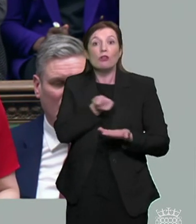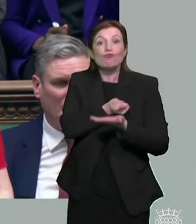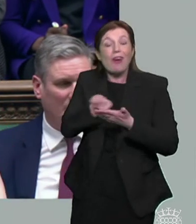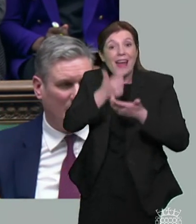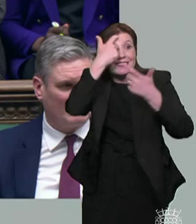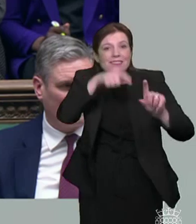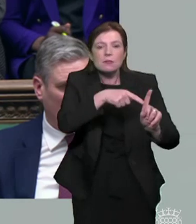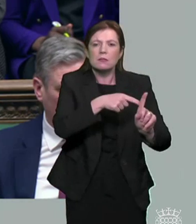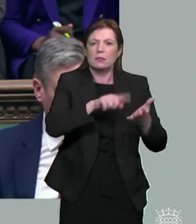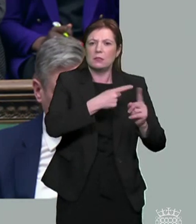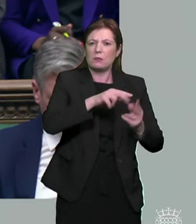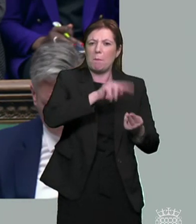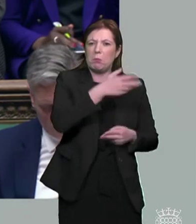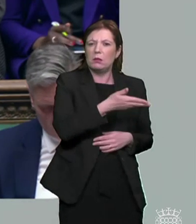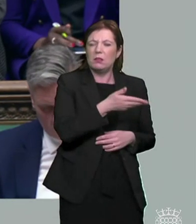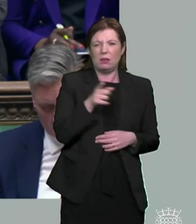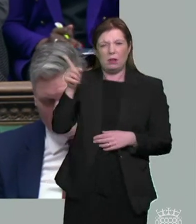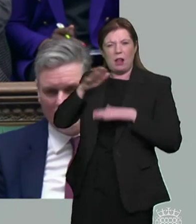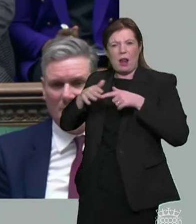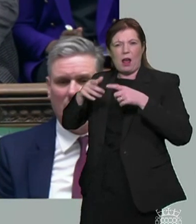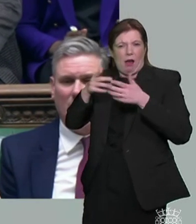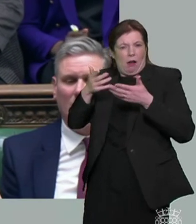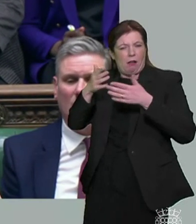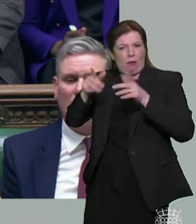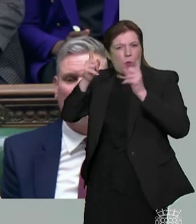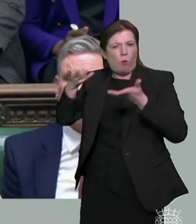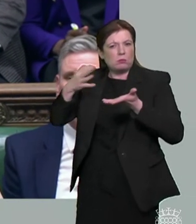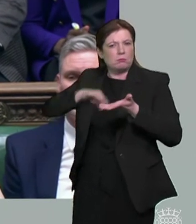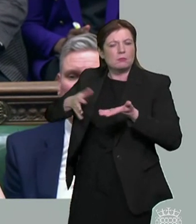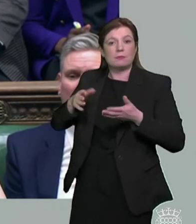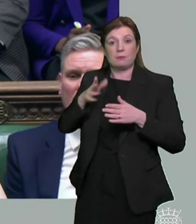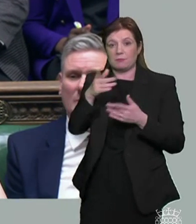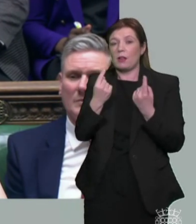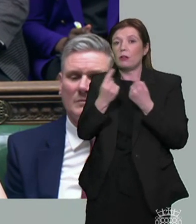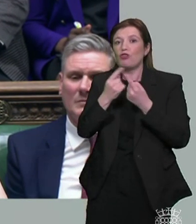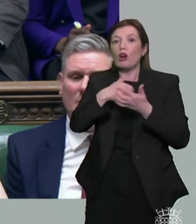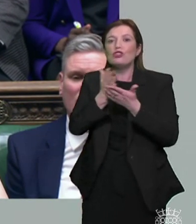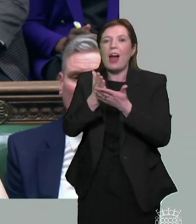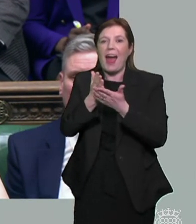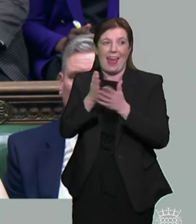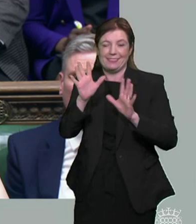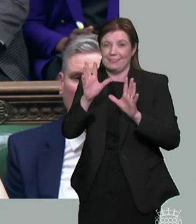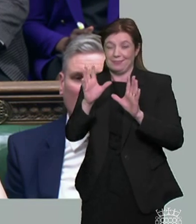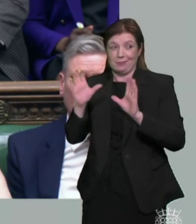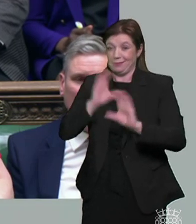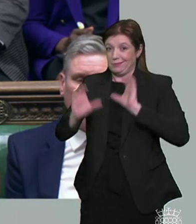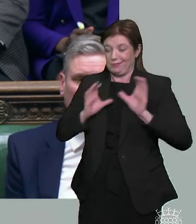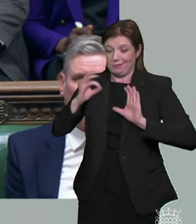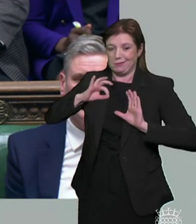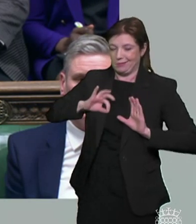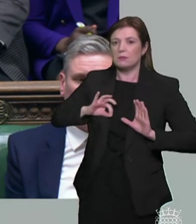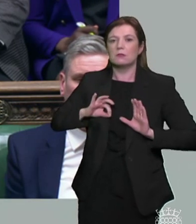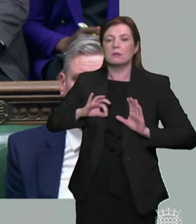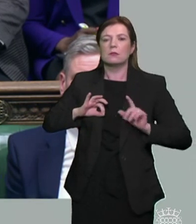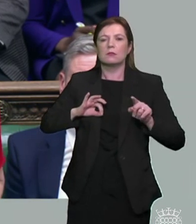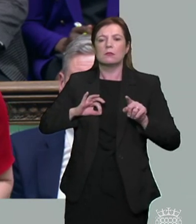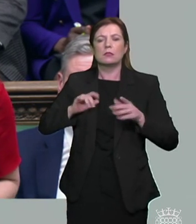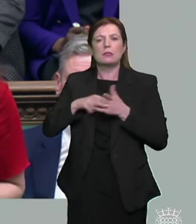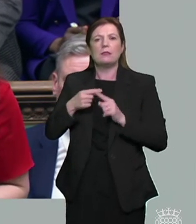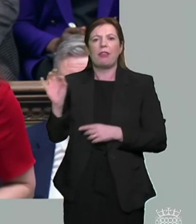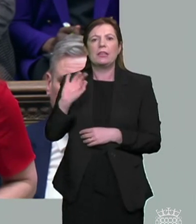Someone with significant income from buying and selling stocks and shares will not be paying any more in tax, but those people powering our economy will be.